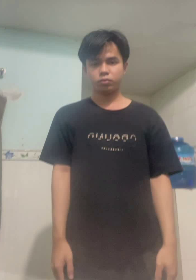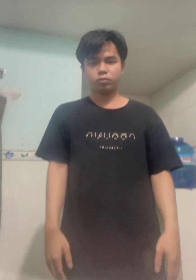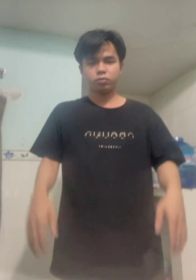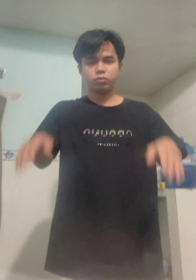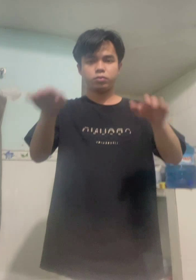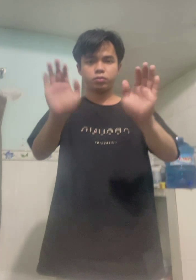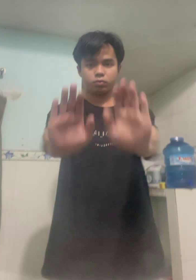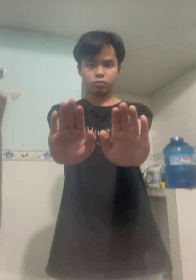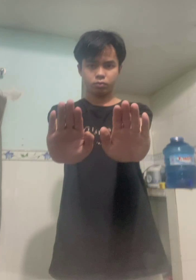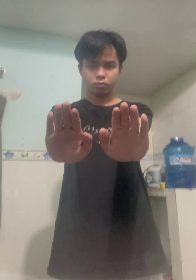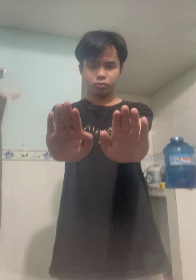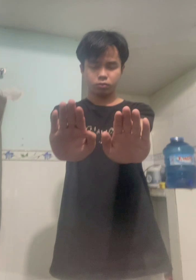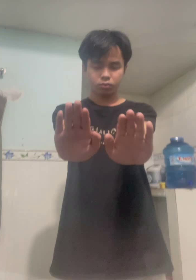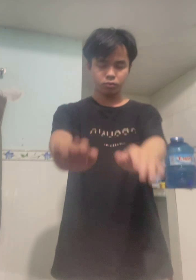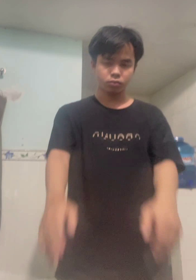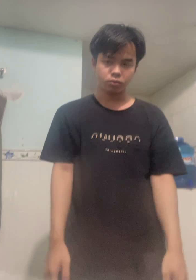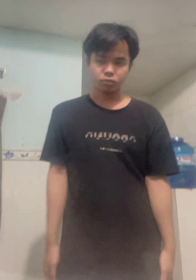dung lai